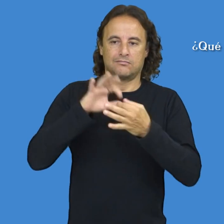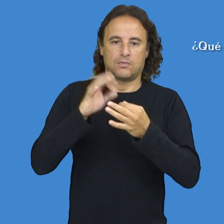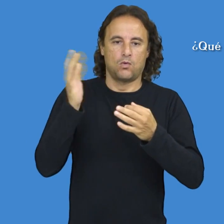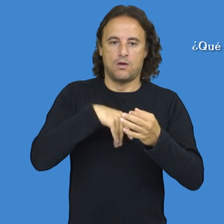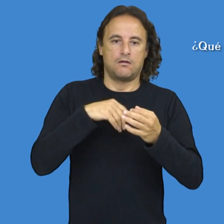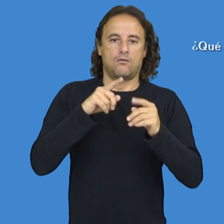haber no